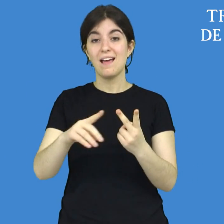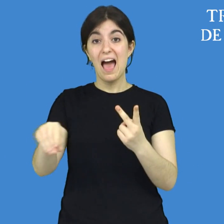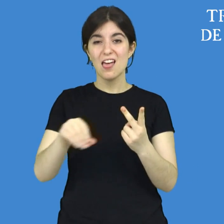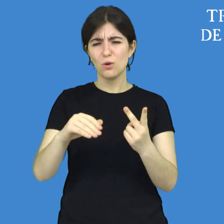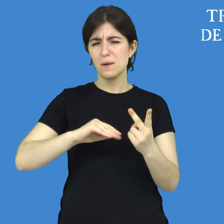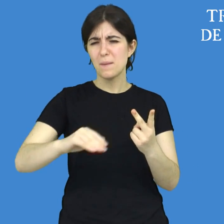azúcar